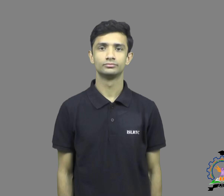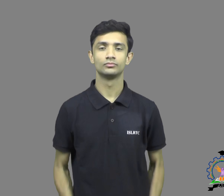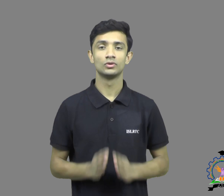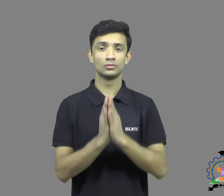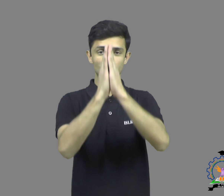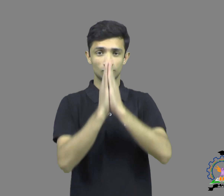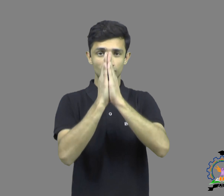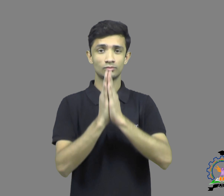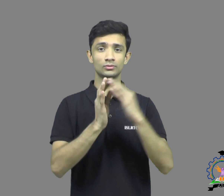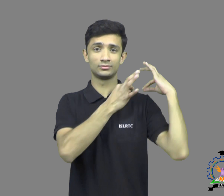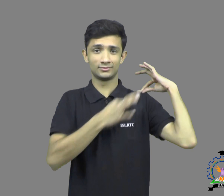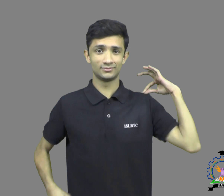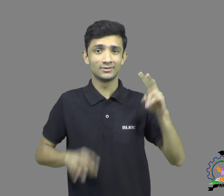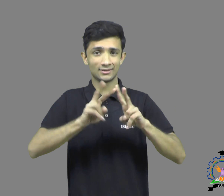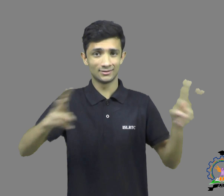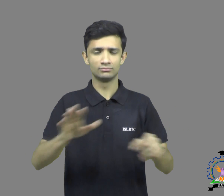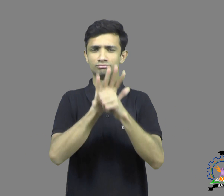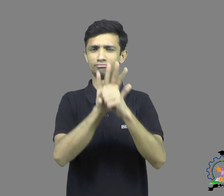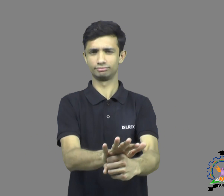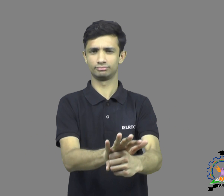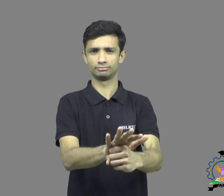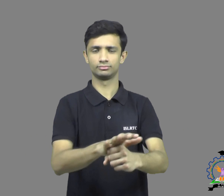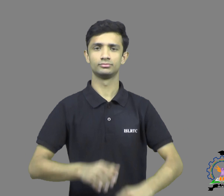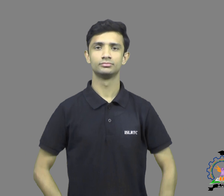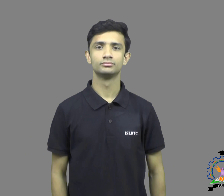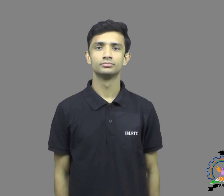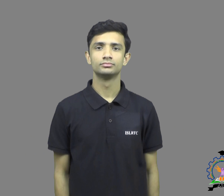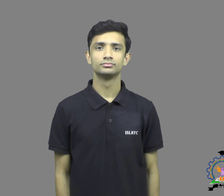Religious Discrimination